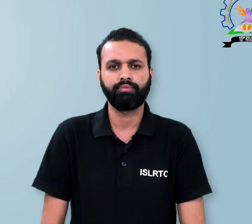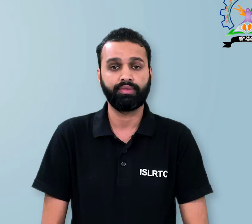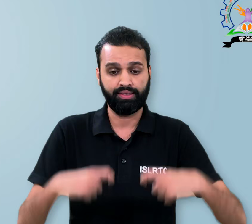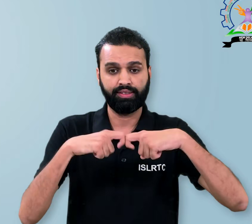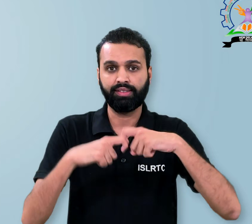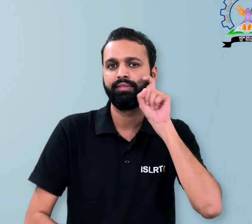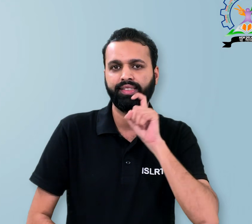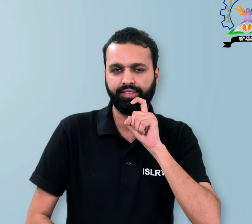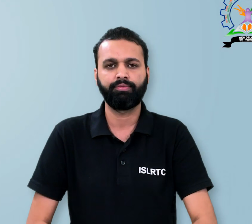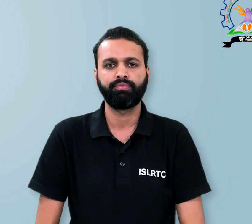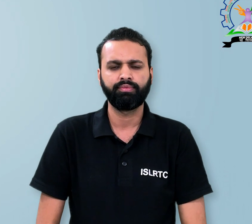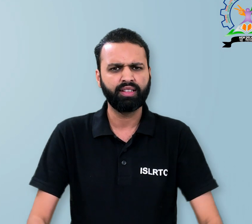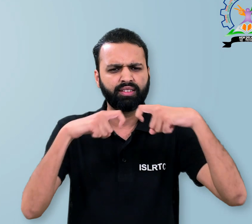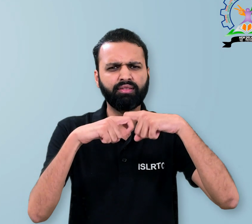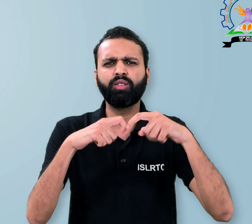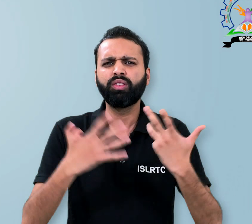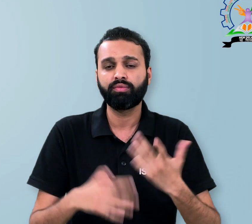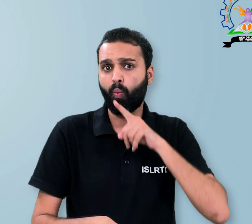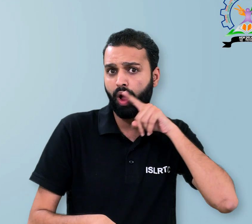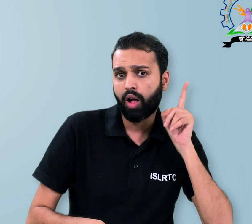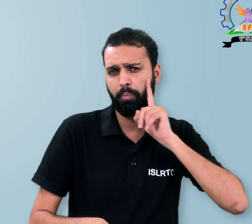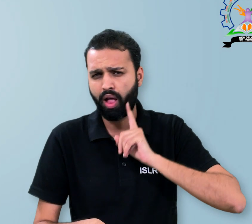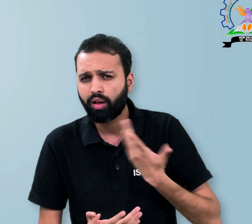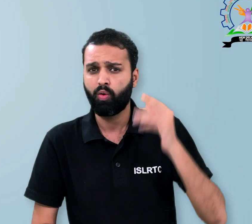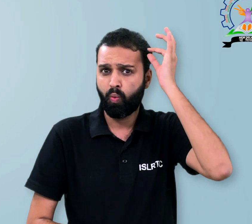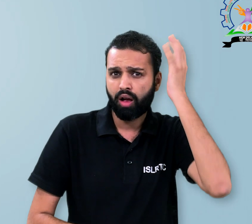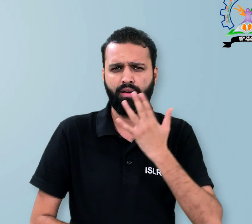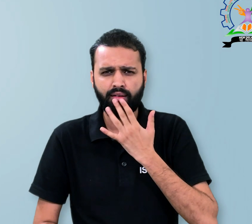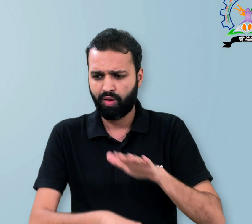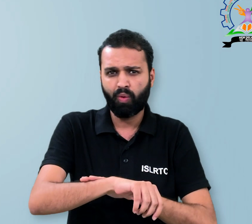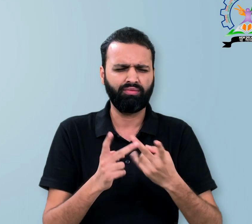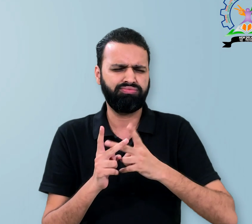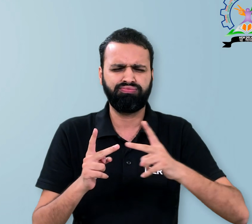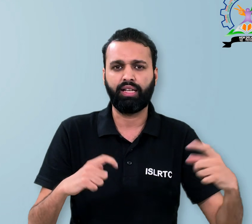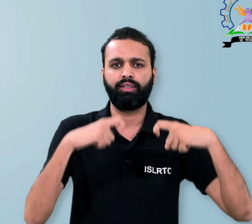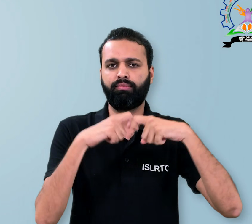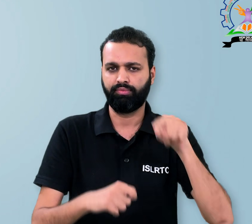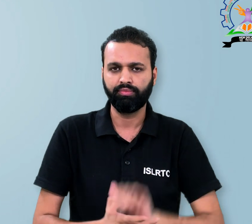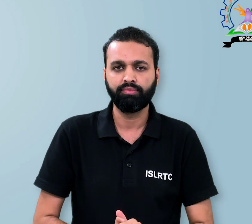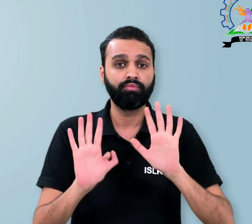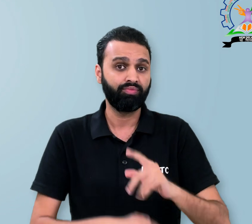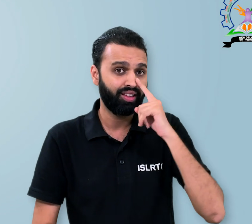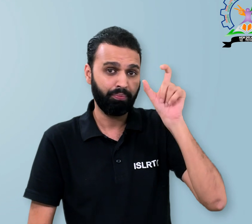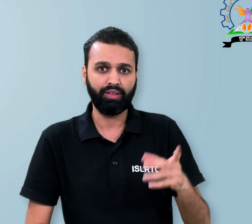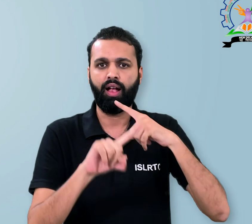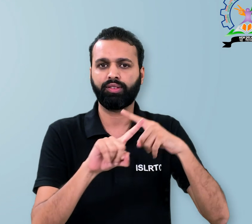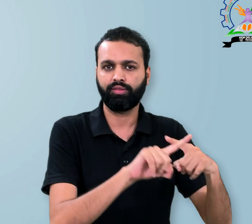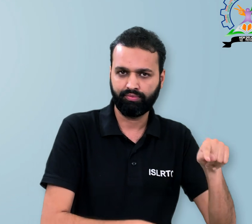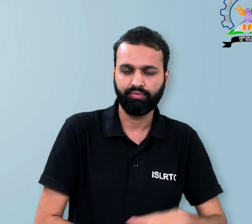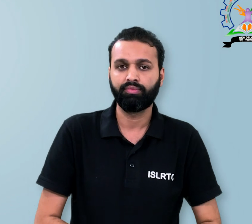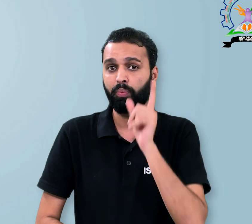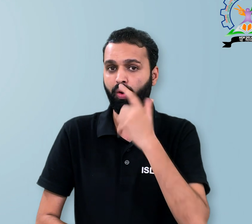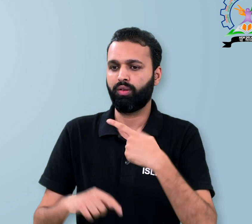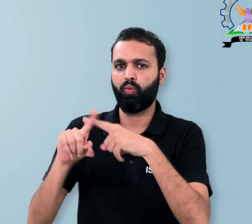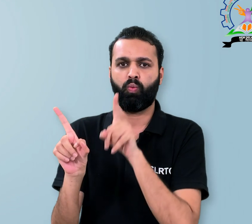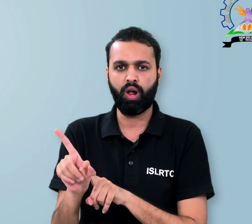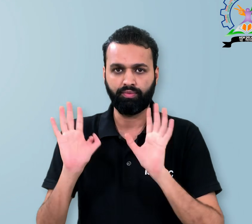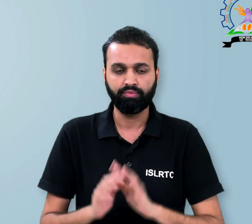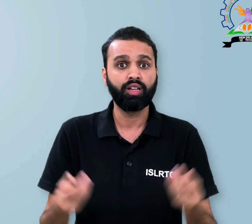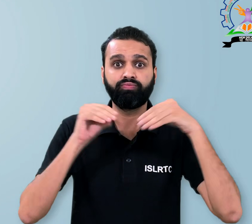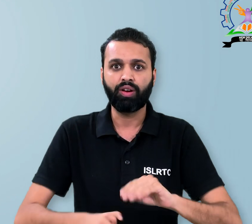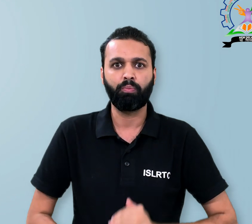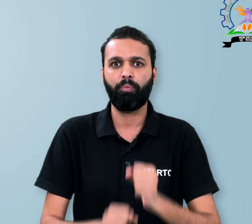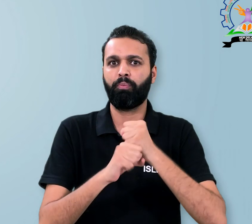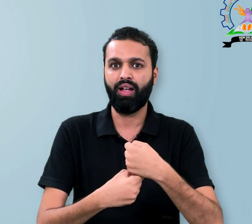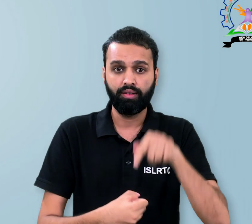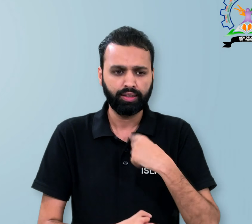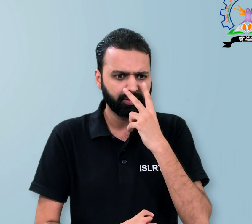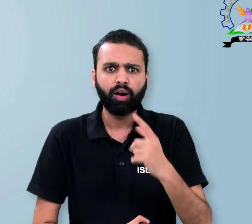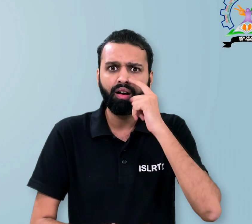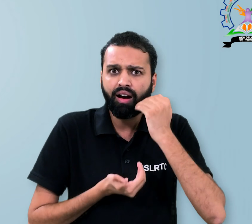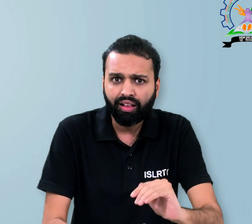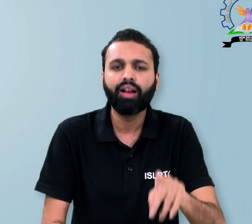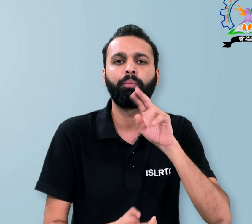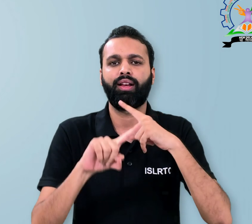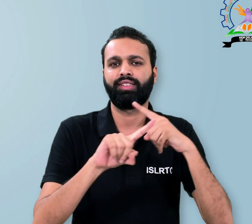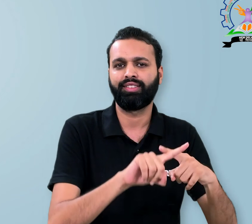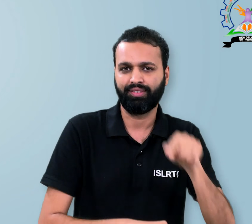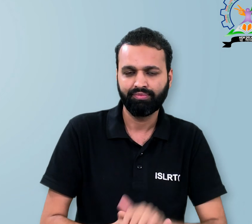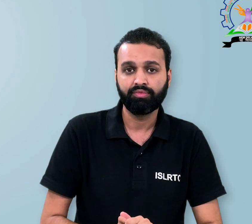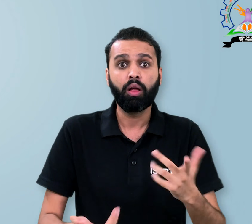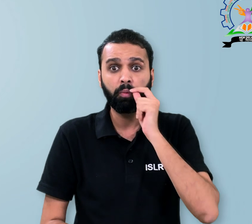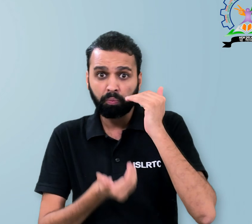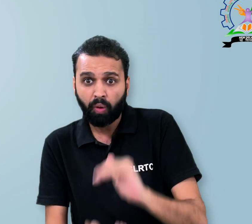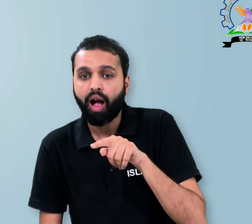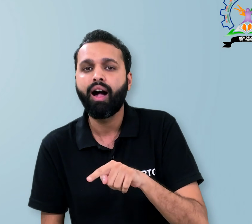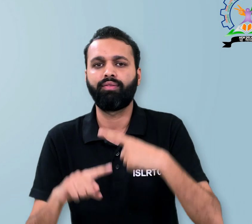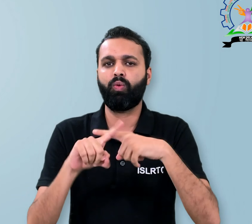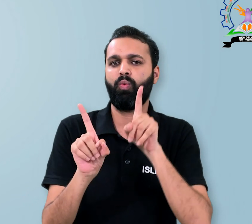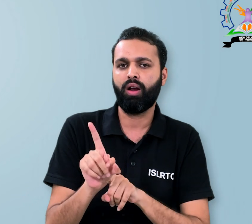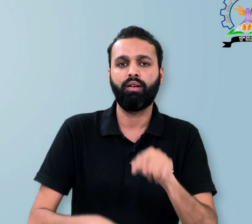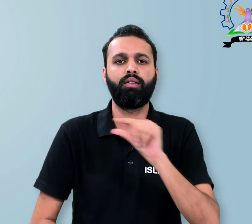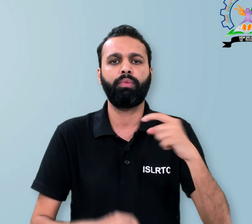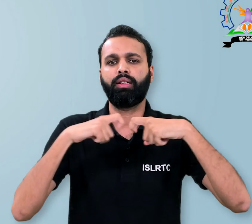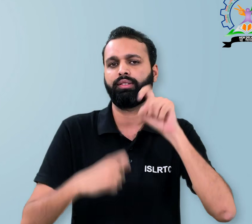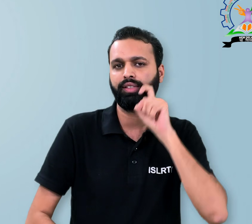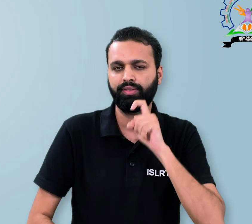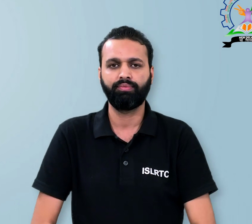Sex Chromosomes A sex chromosome is a type of chromosome involved in sex determination. Humans and most other mammals have two sex chromosomes, X and Y, that in combination determine the sex of an individual. Females have two X chromosomes in their cells, while males have one X and one Y.